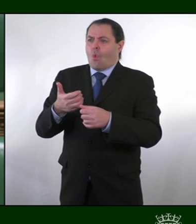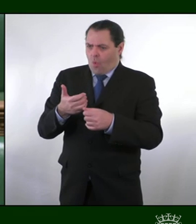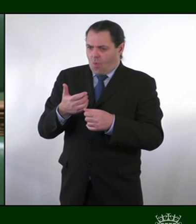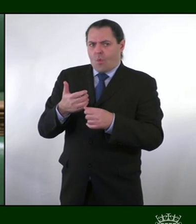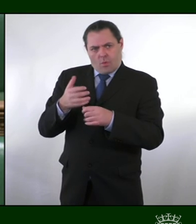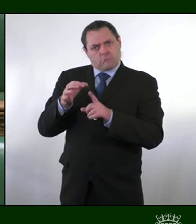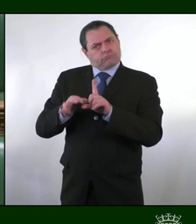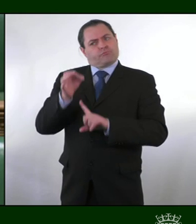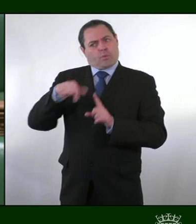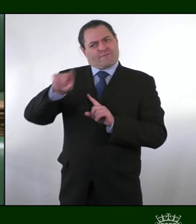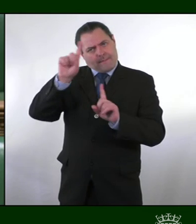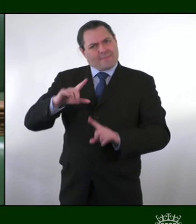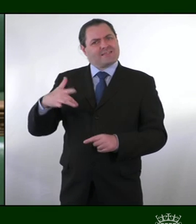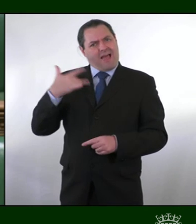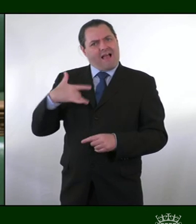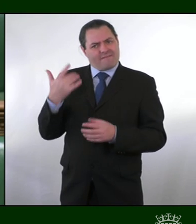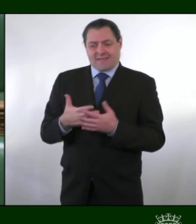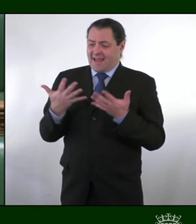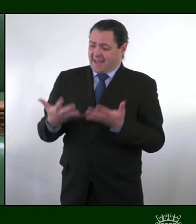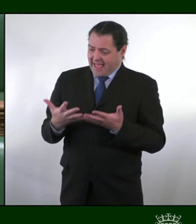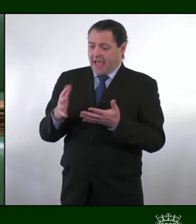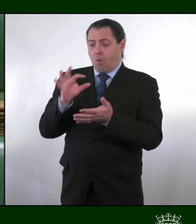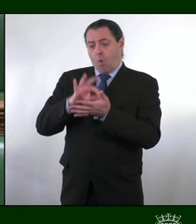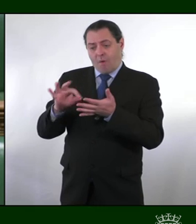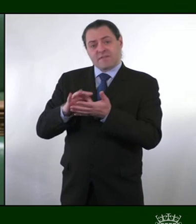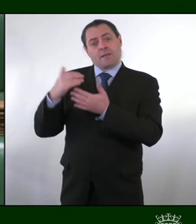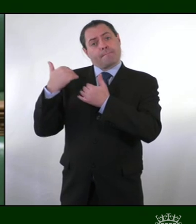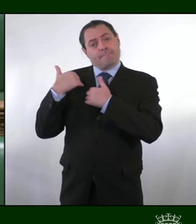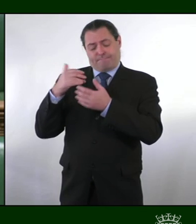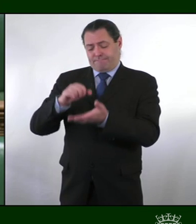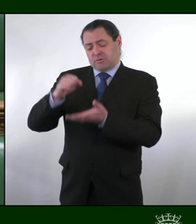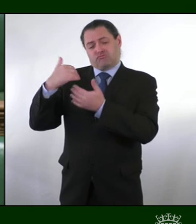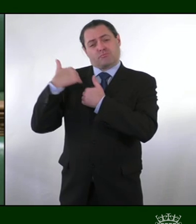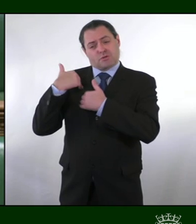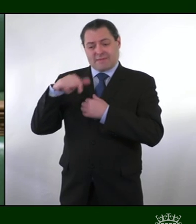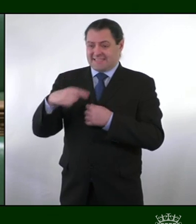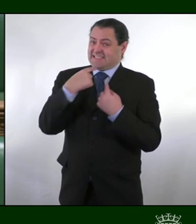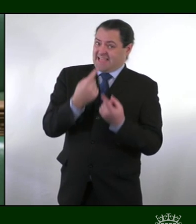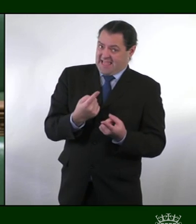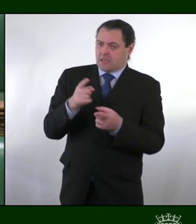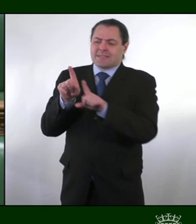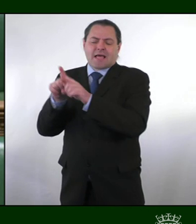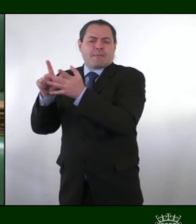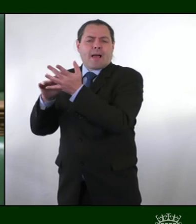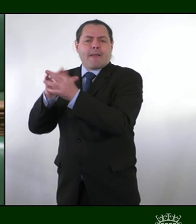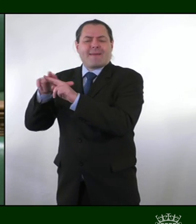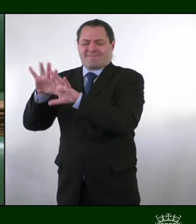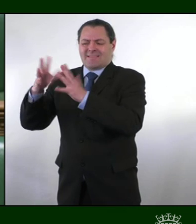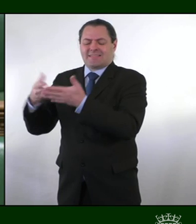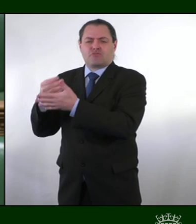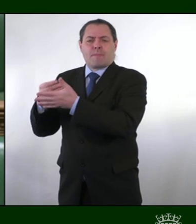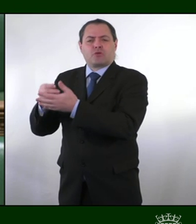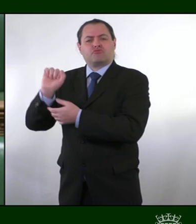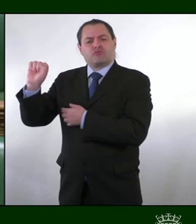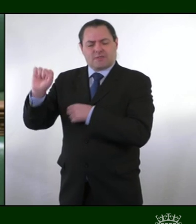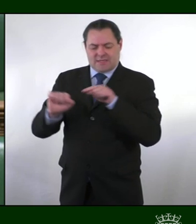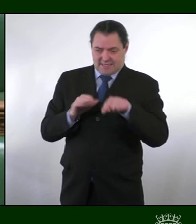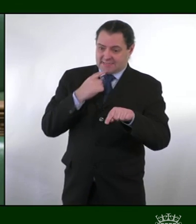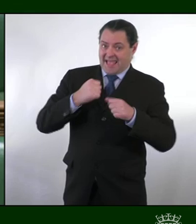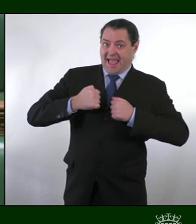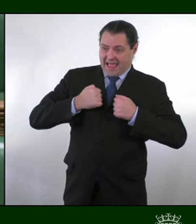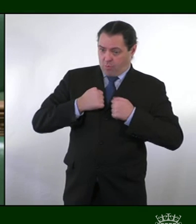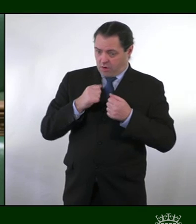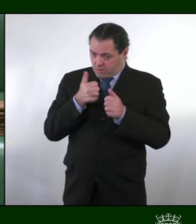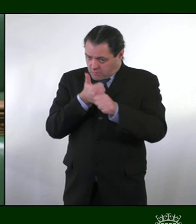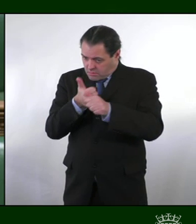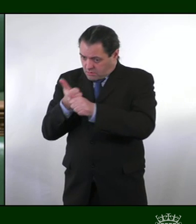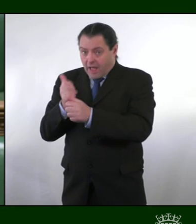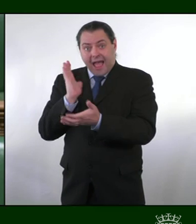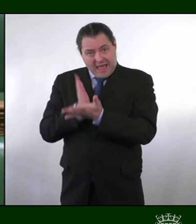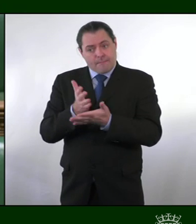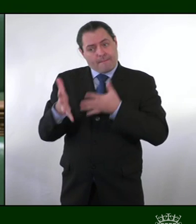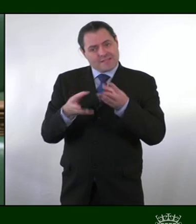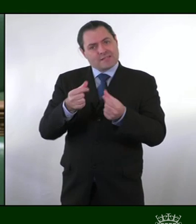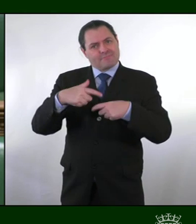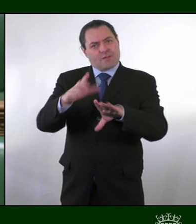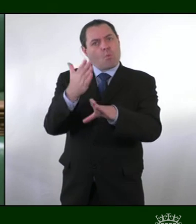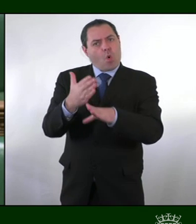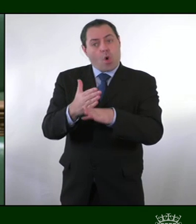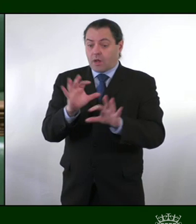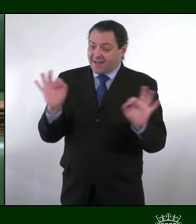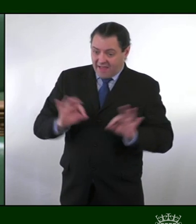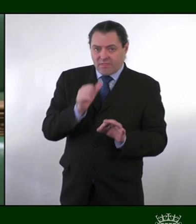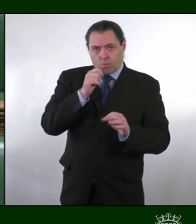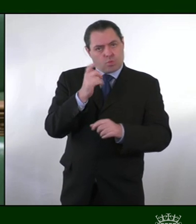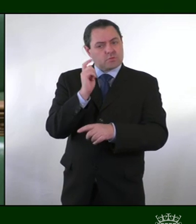The OBR now states, as the Bank of England and the International Monetary Fund already have, that our economic response has protected jobs, supported incomes and helped businesses to stay afloat.